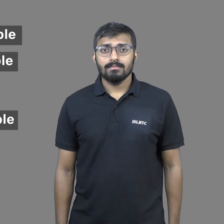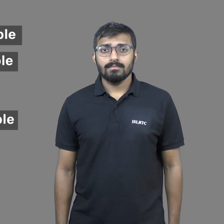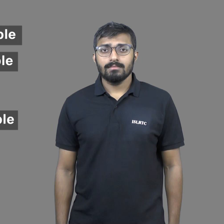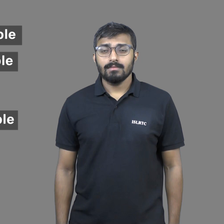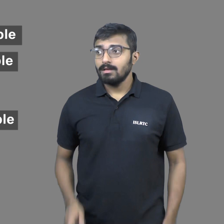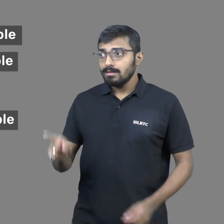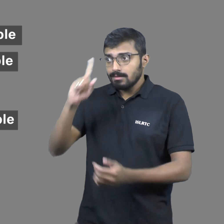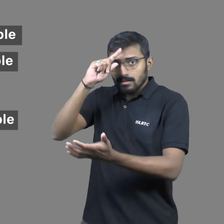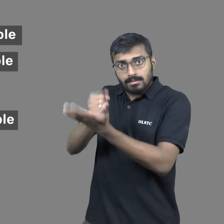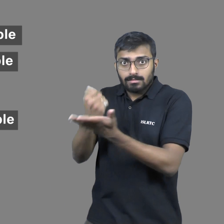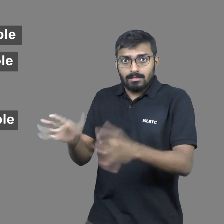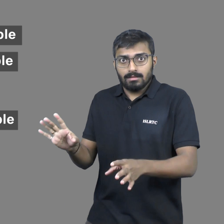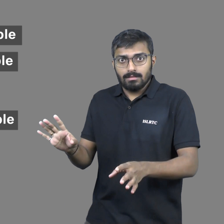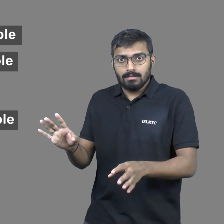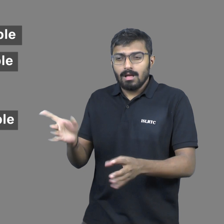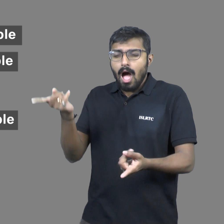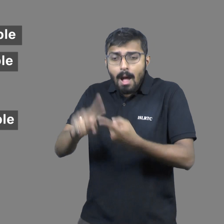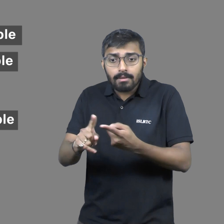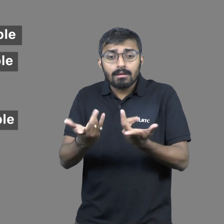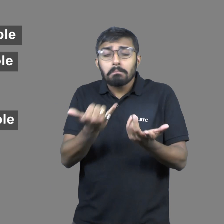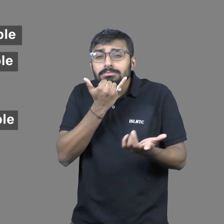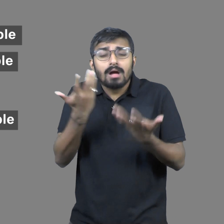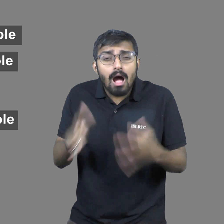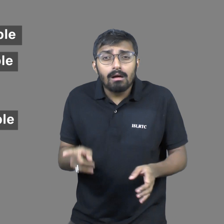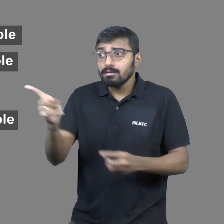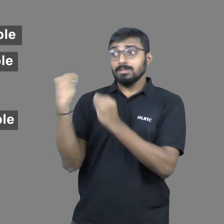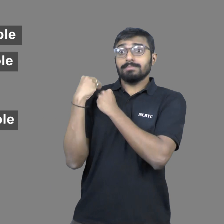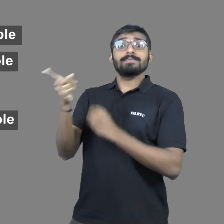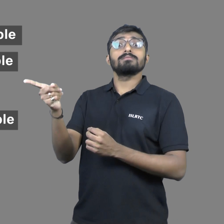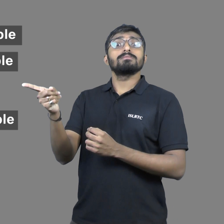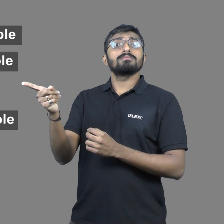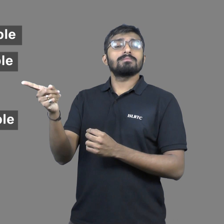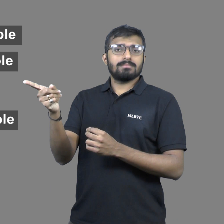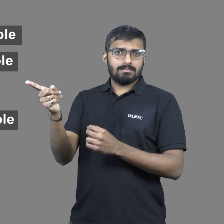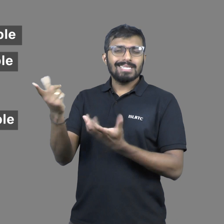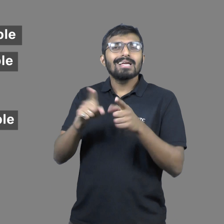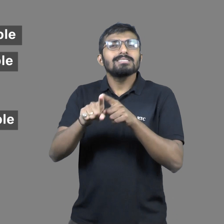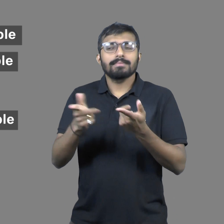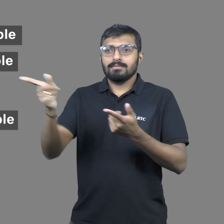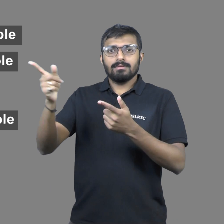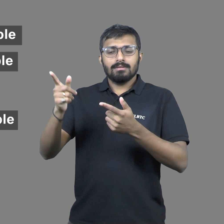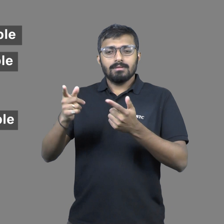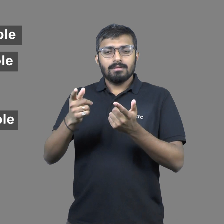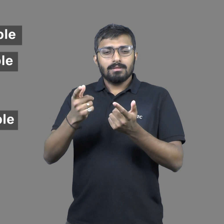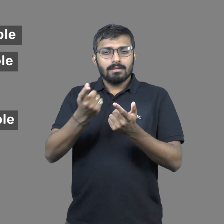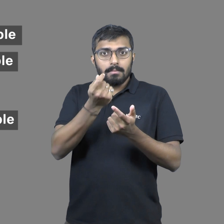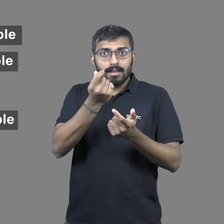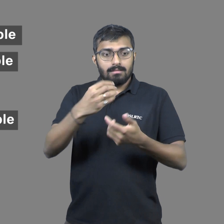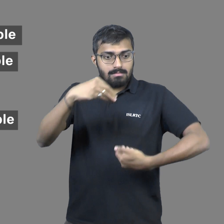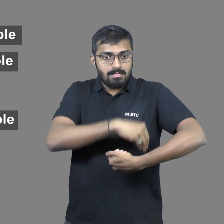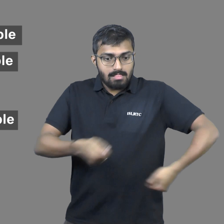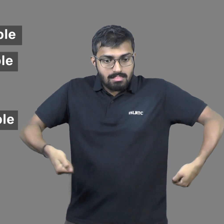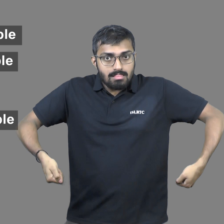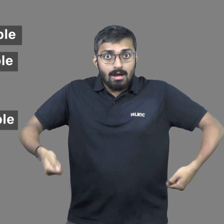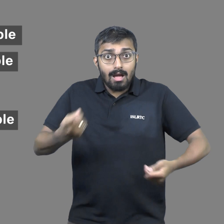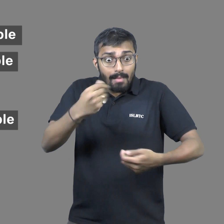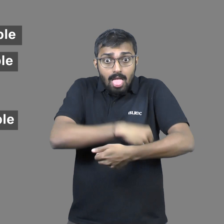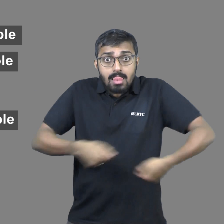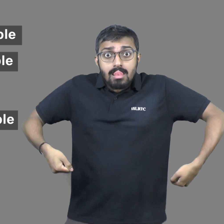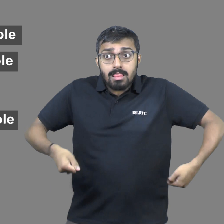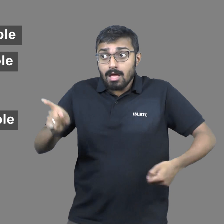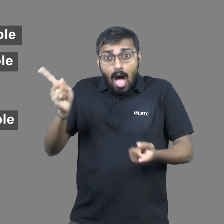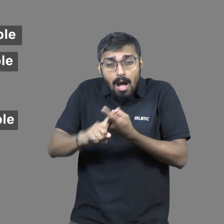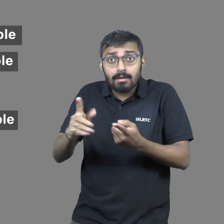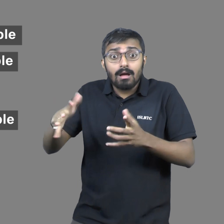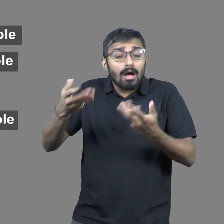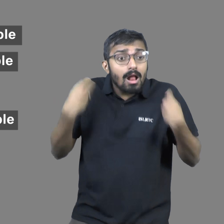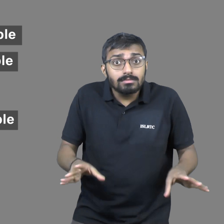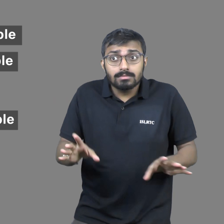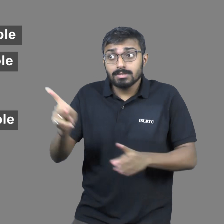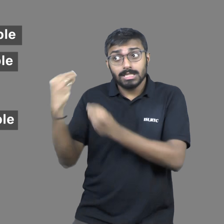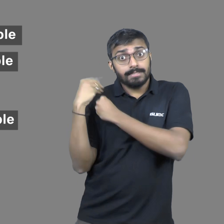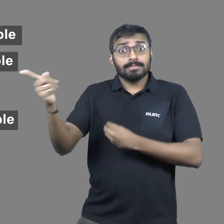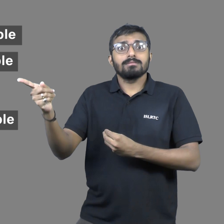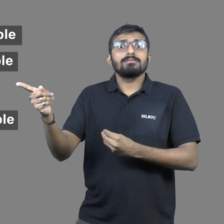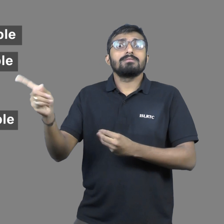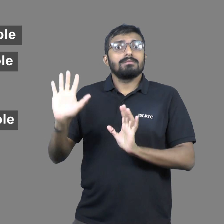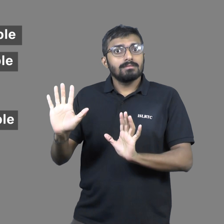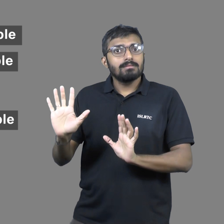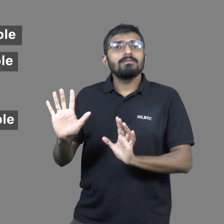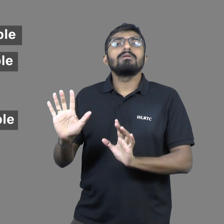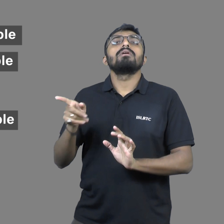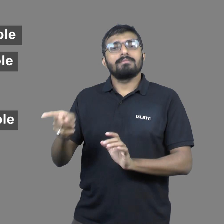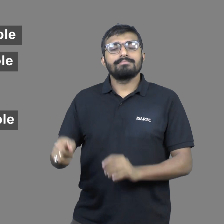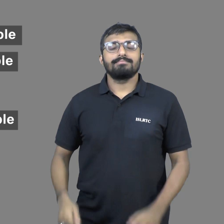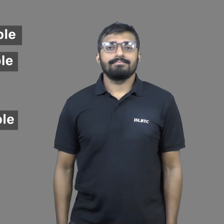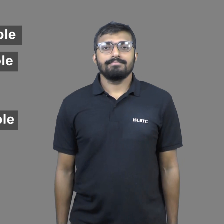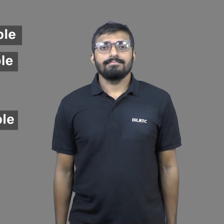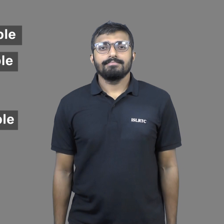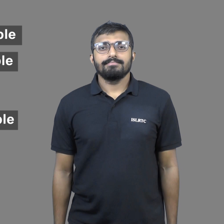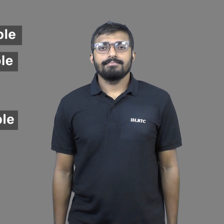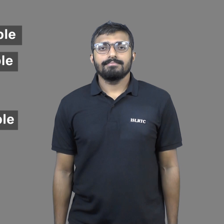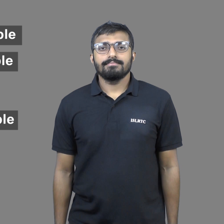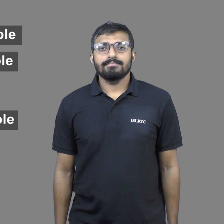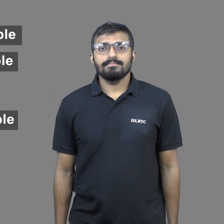Accountable Answerable Liable Responsible